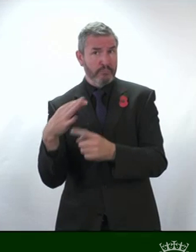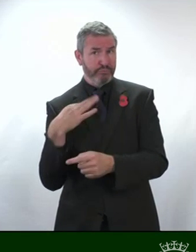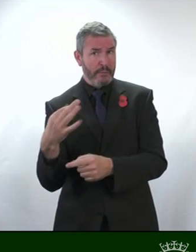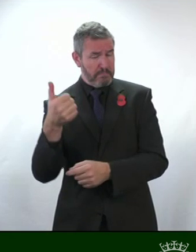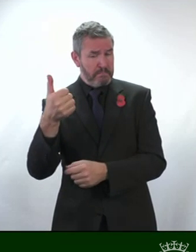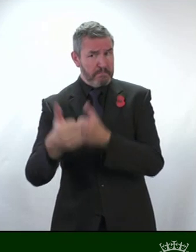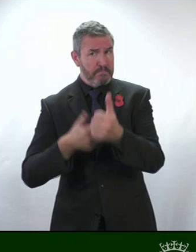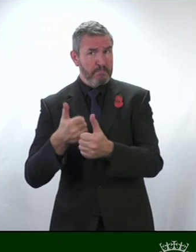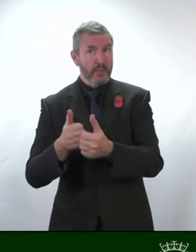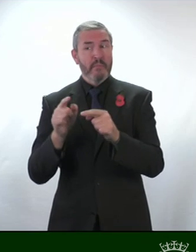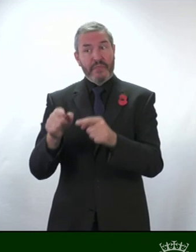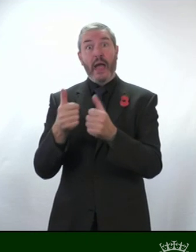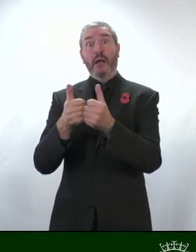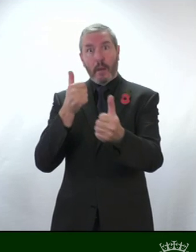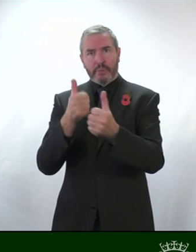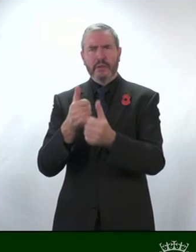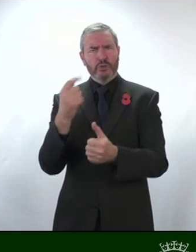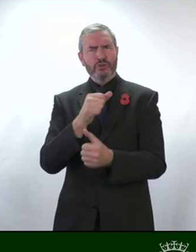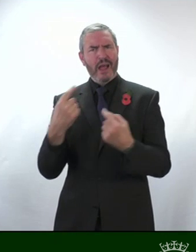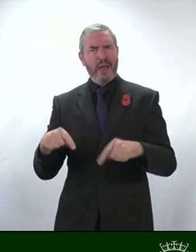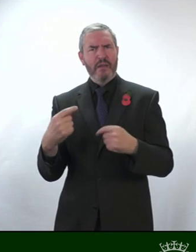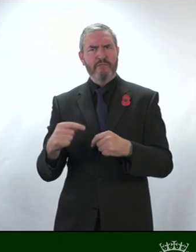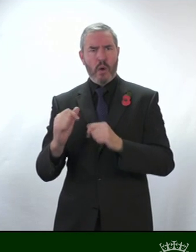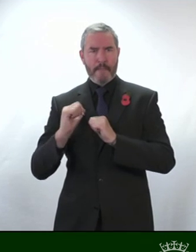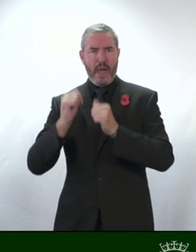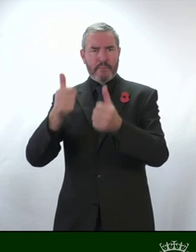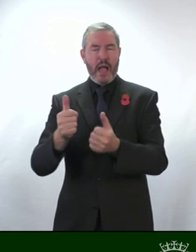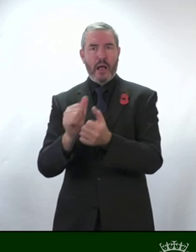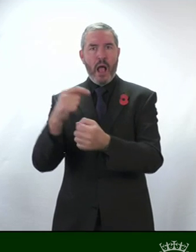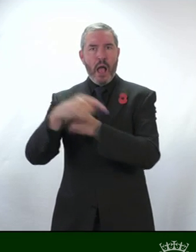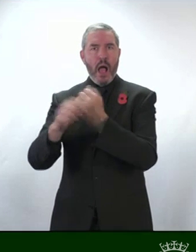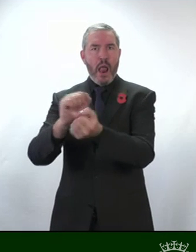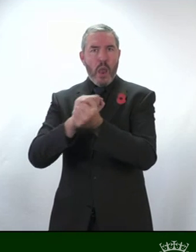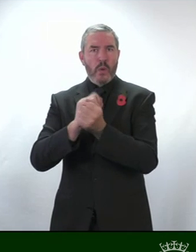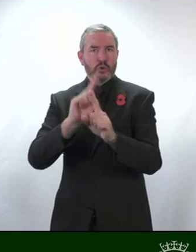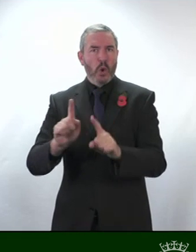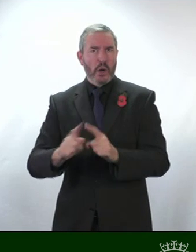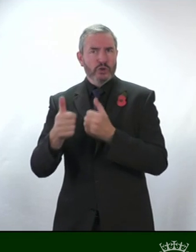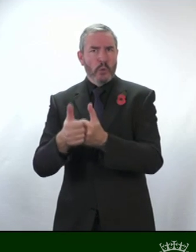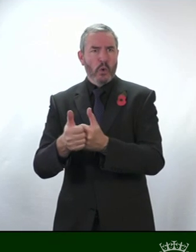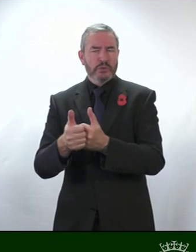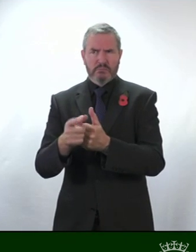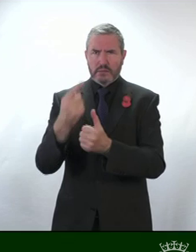That company should be eligible for bounce back loans and for all sorts of support.